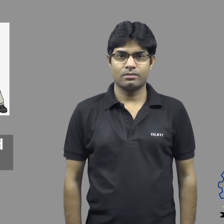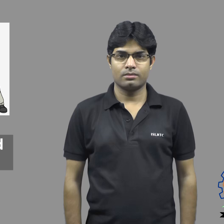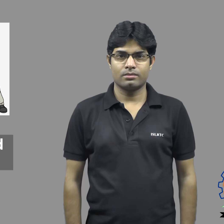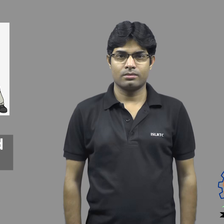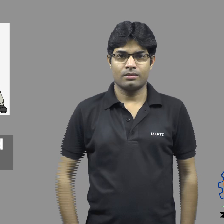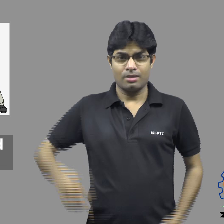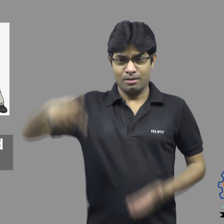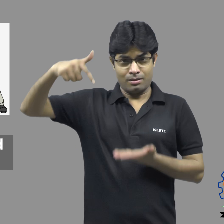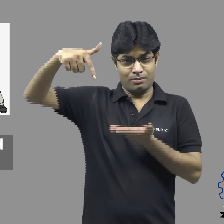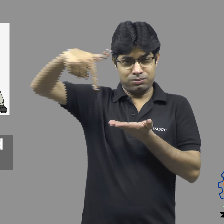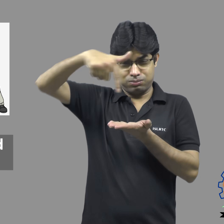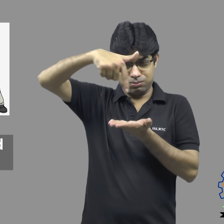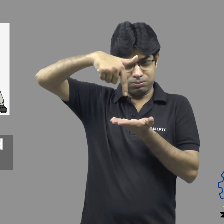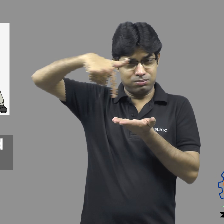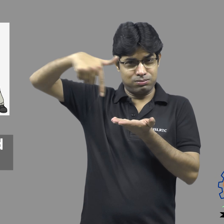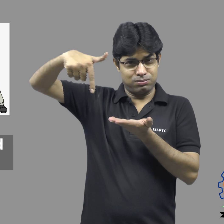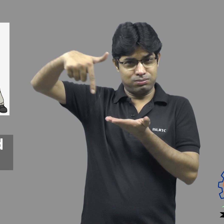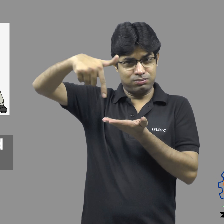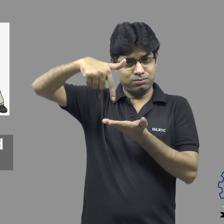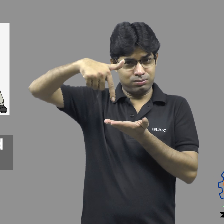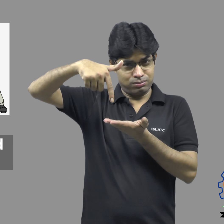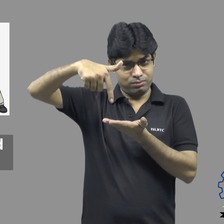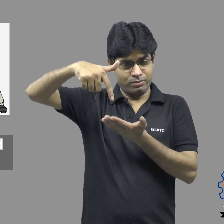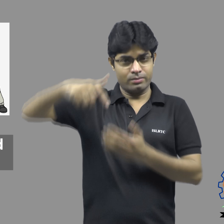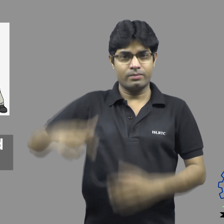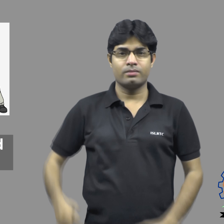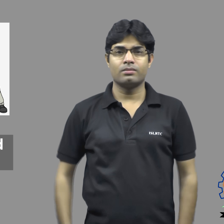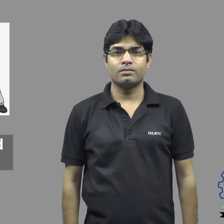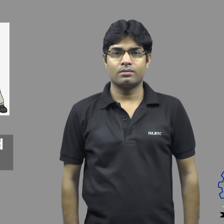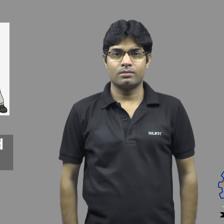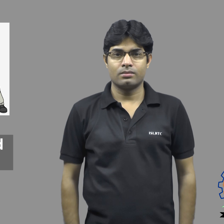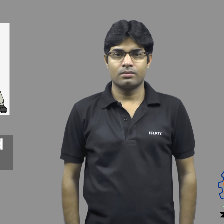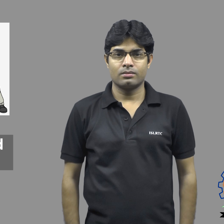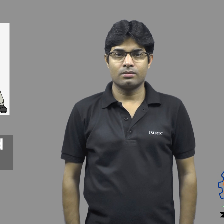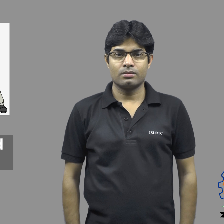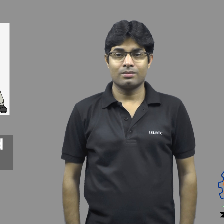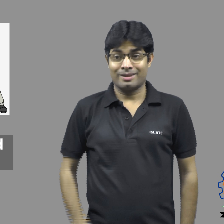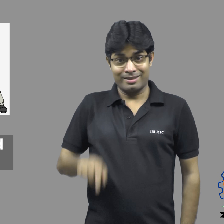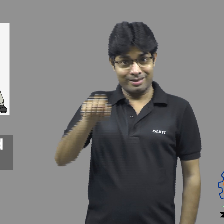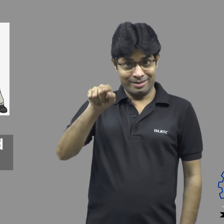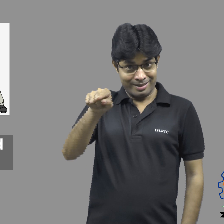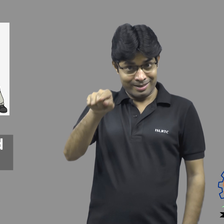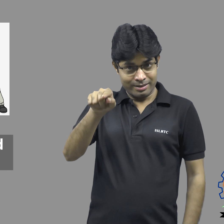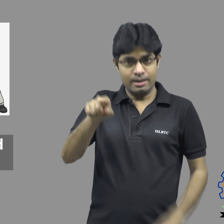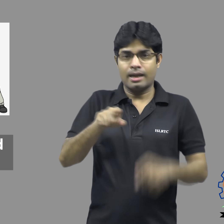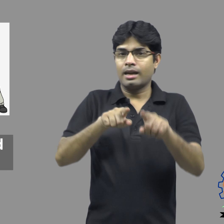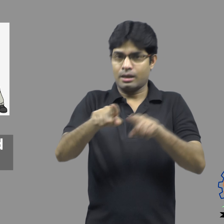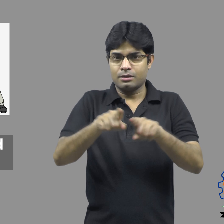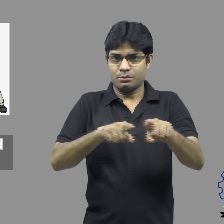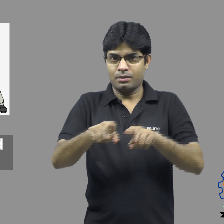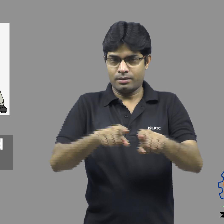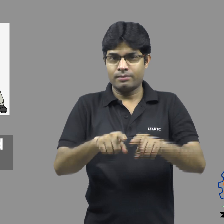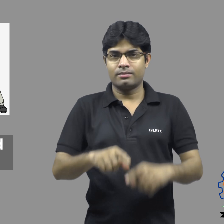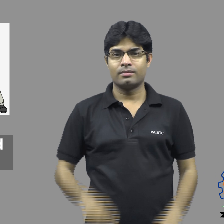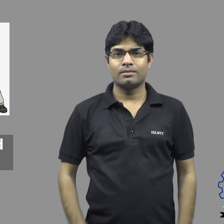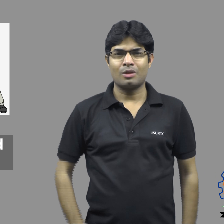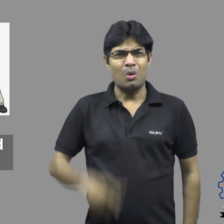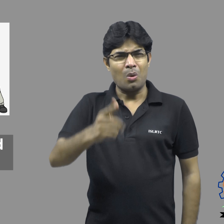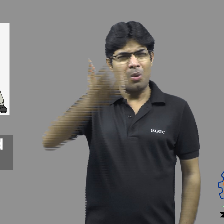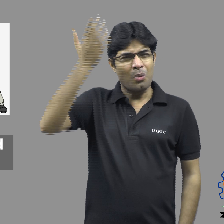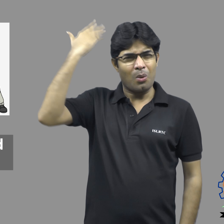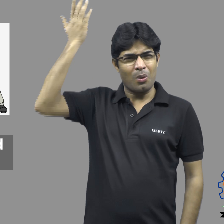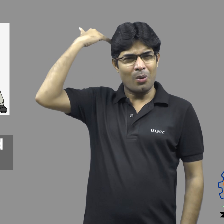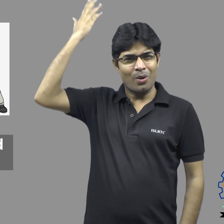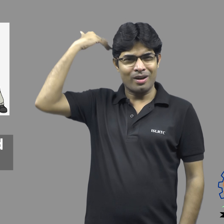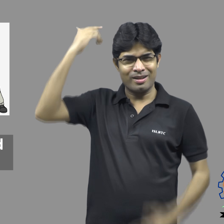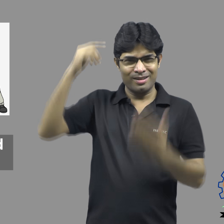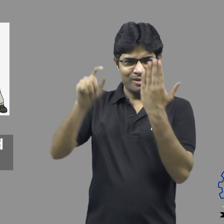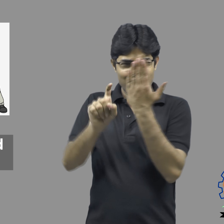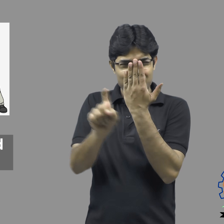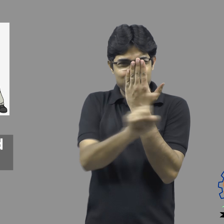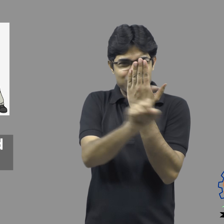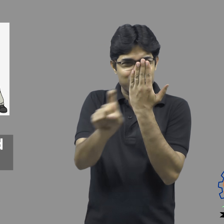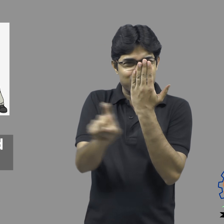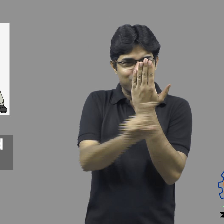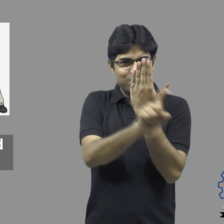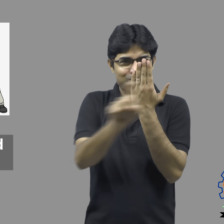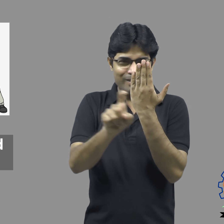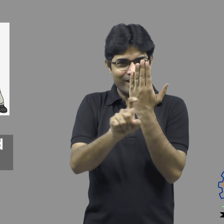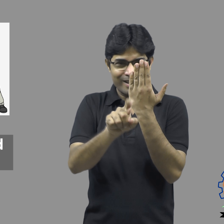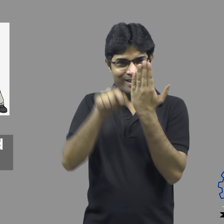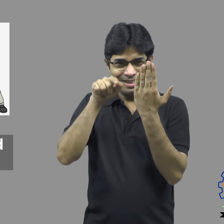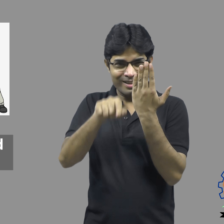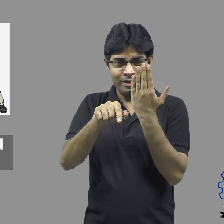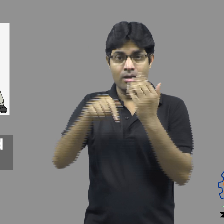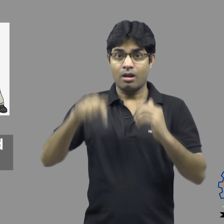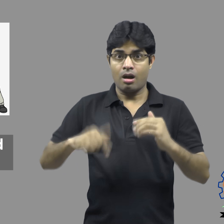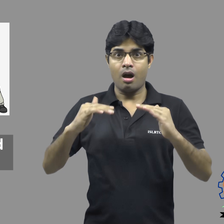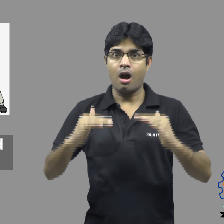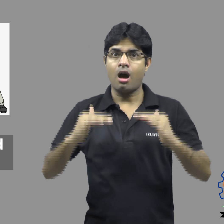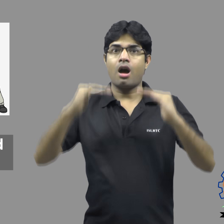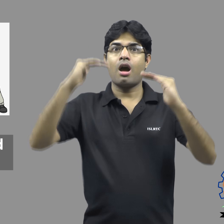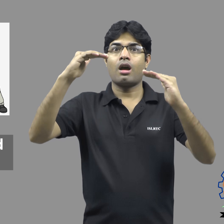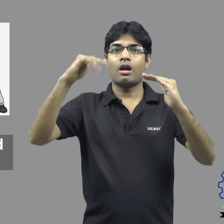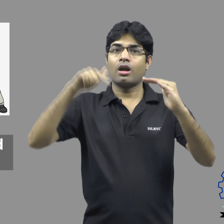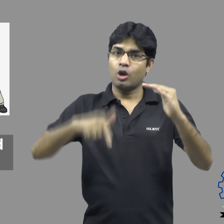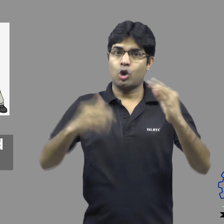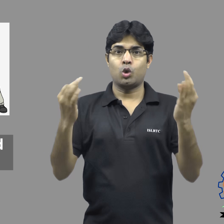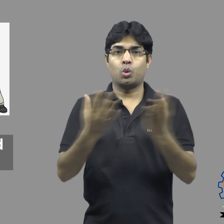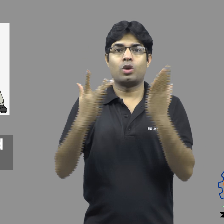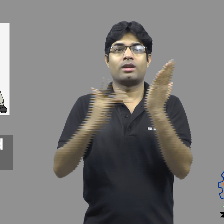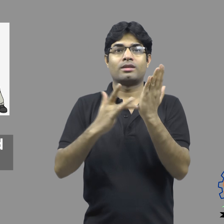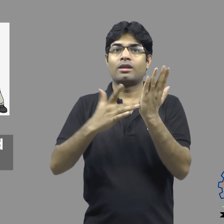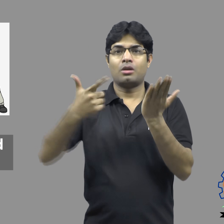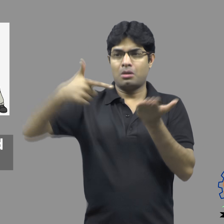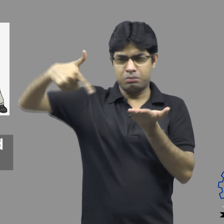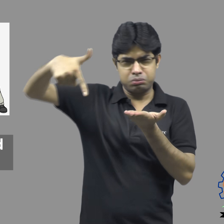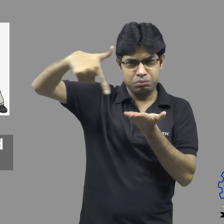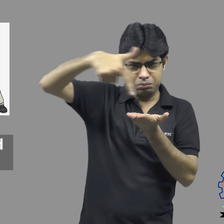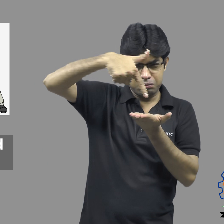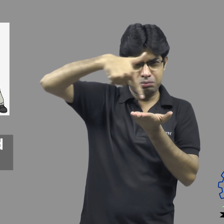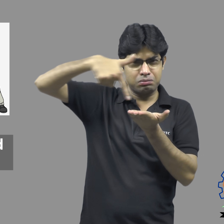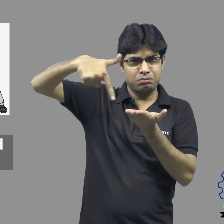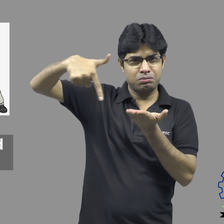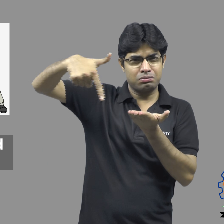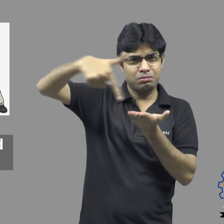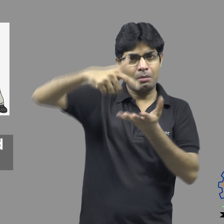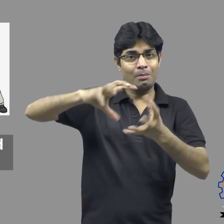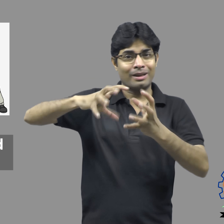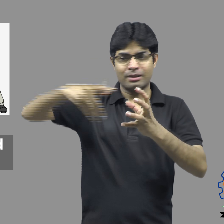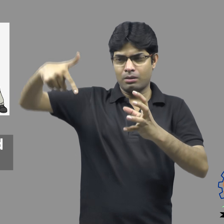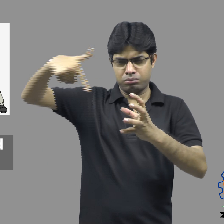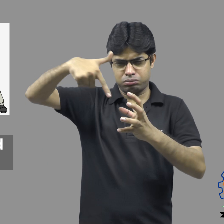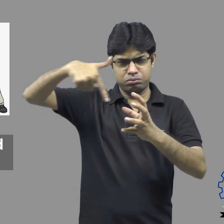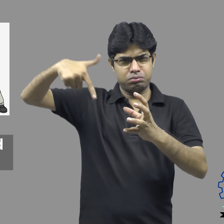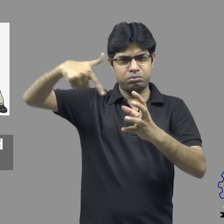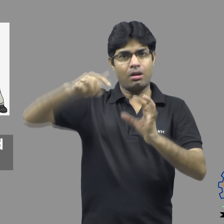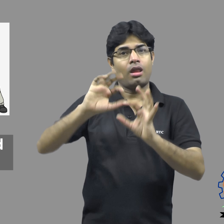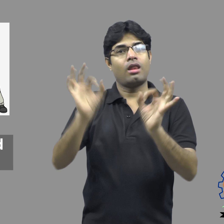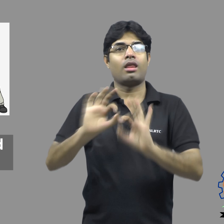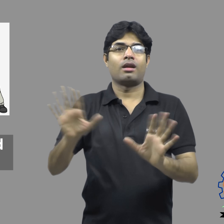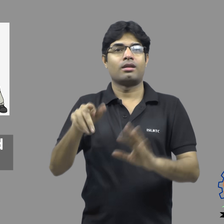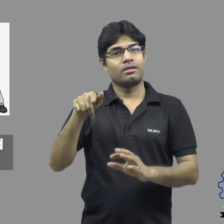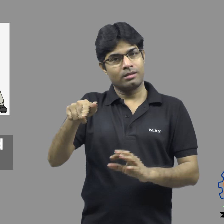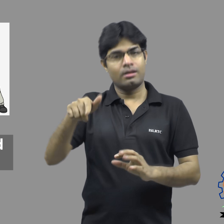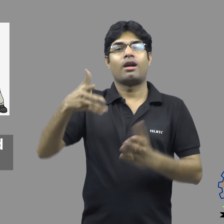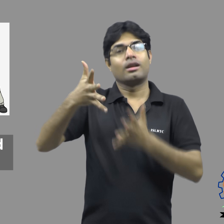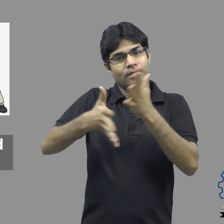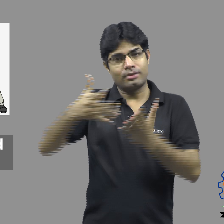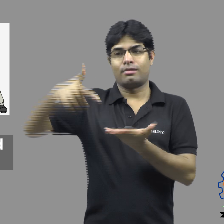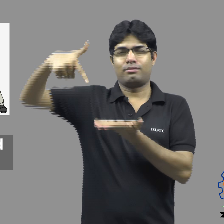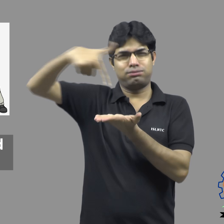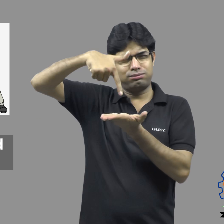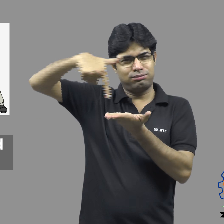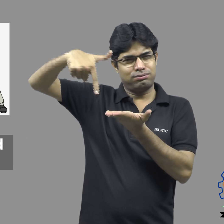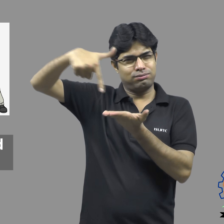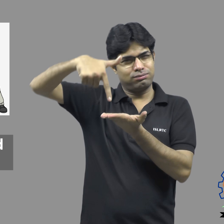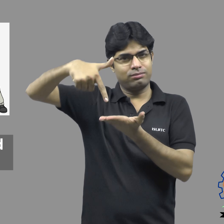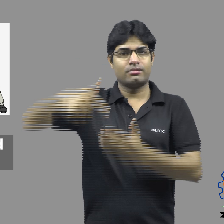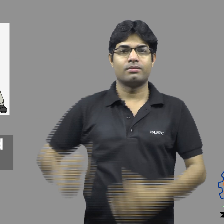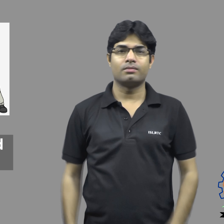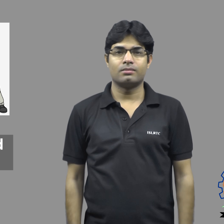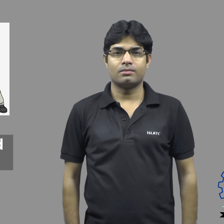Advanced Welding